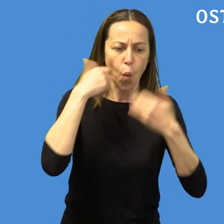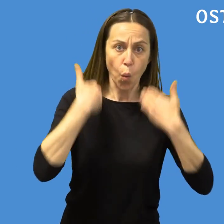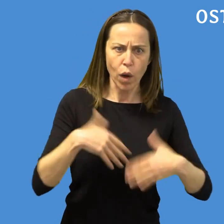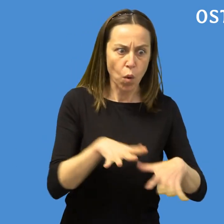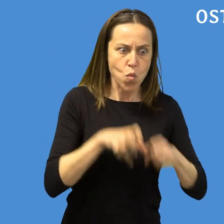cuerpo